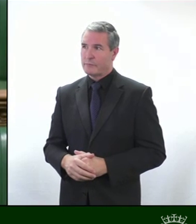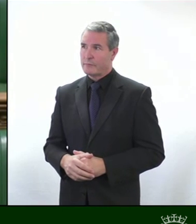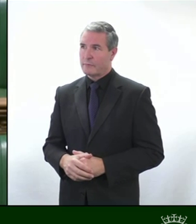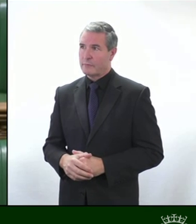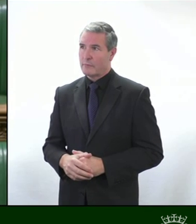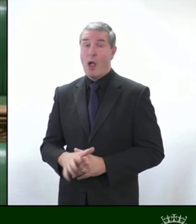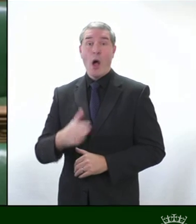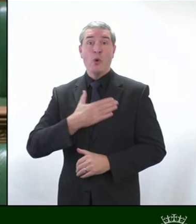I did.